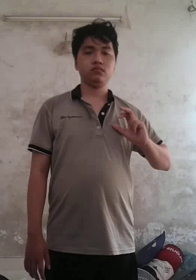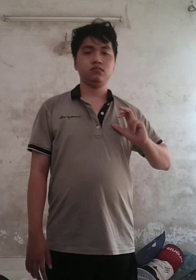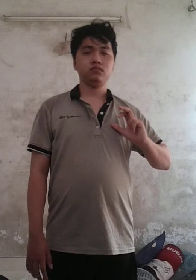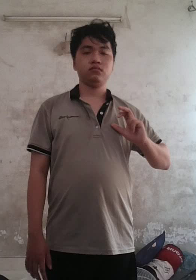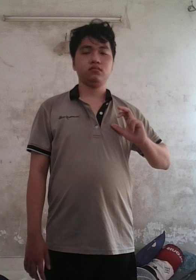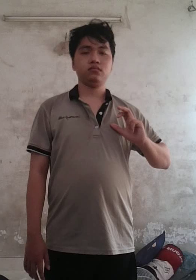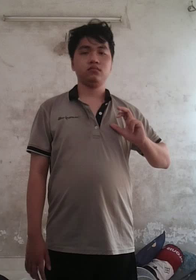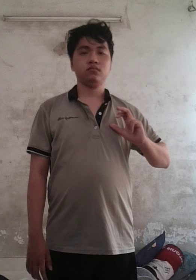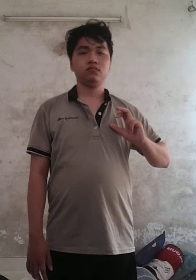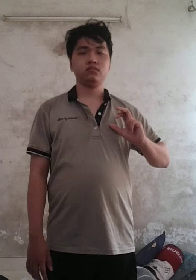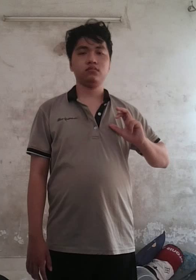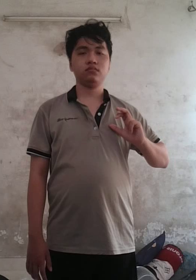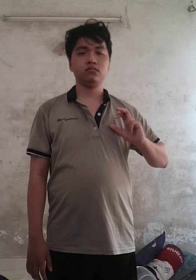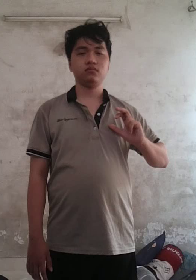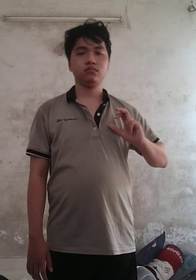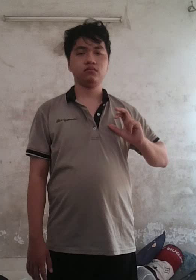giau co